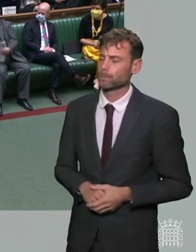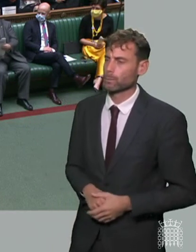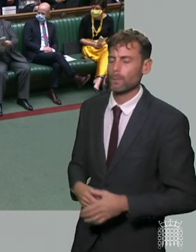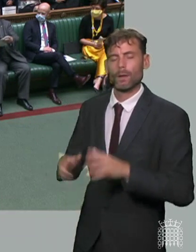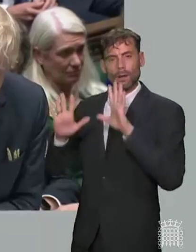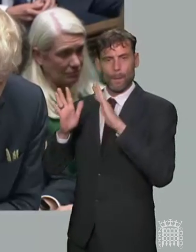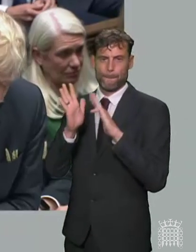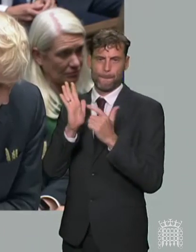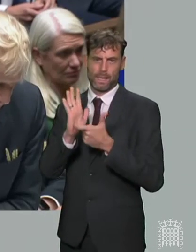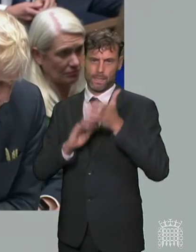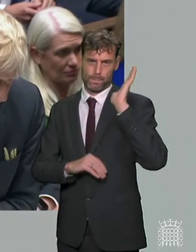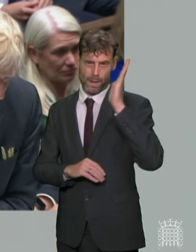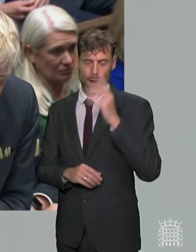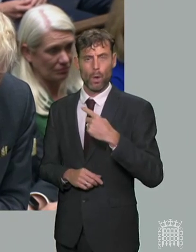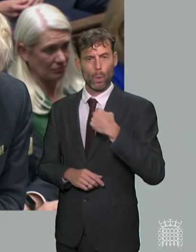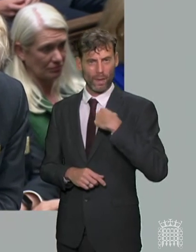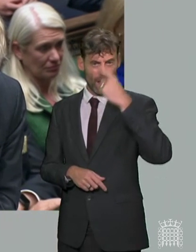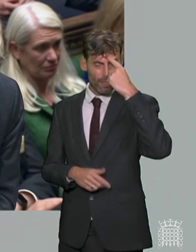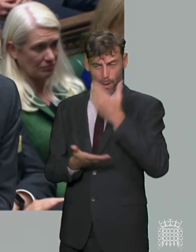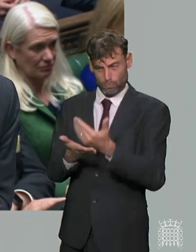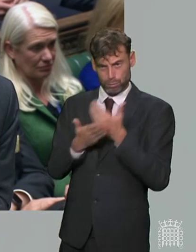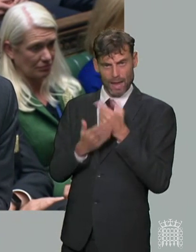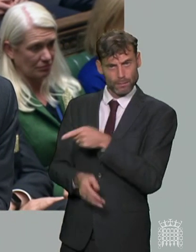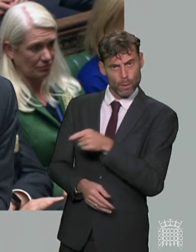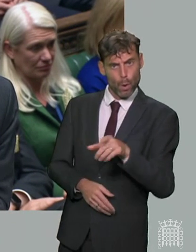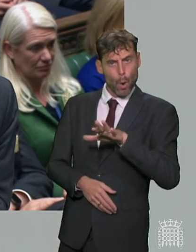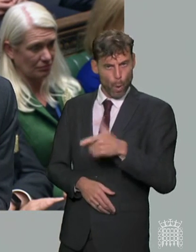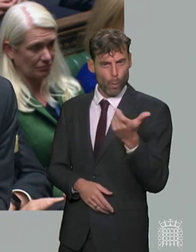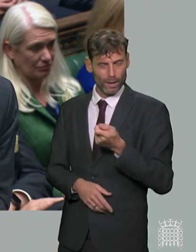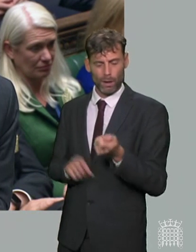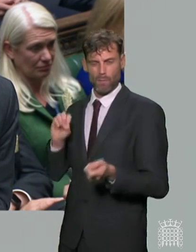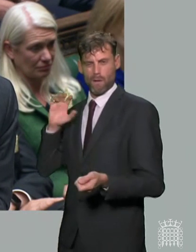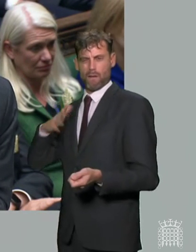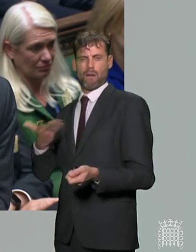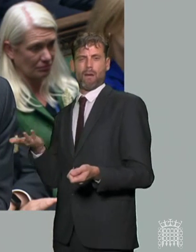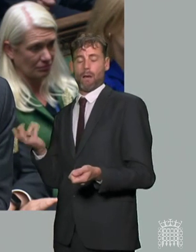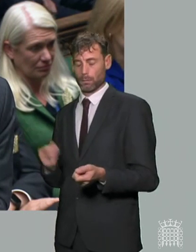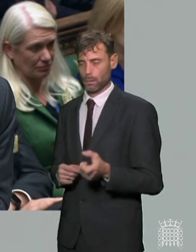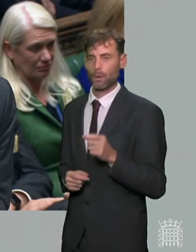We are protecting people on low incomes up and down the country— Indeed we are.